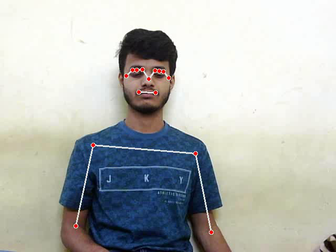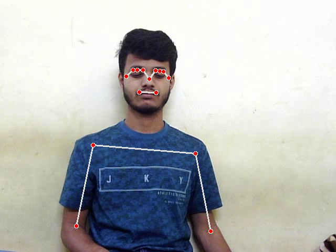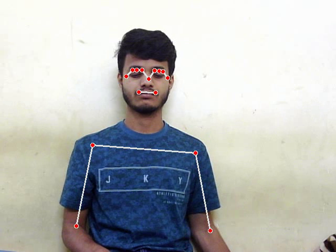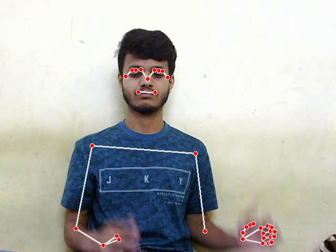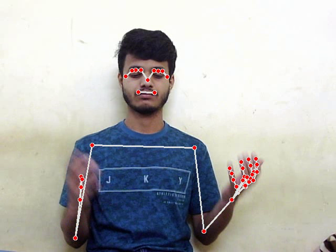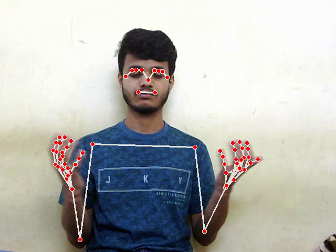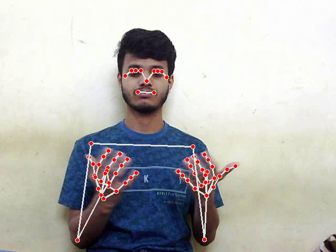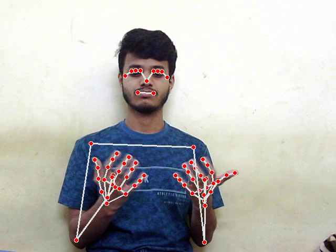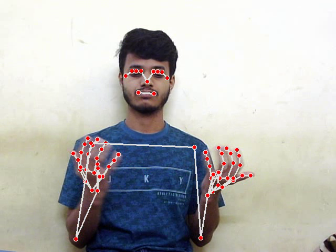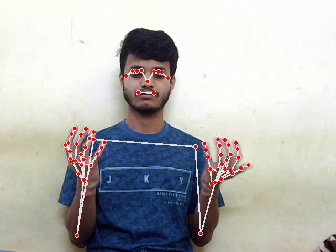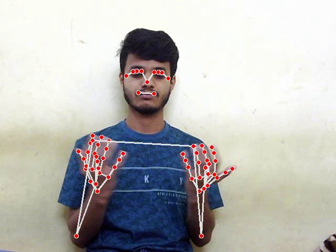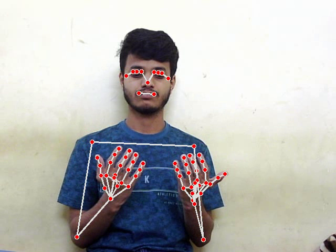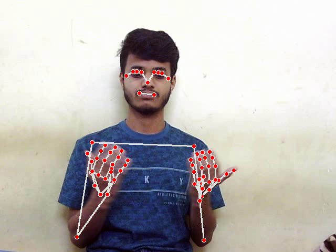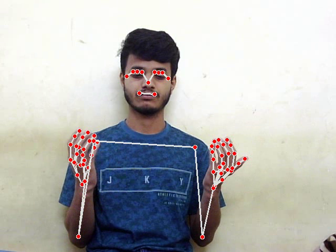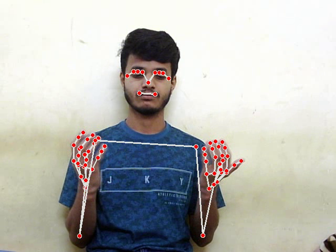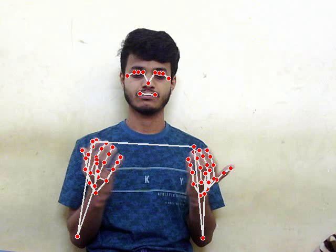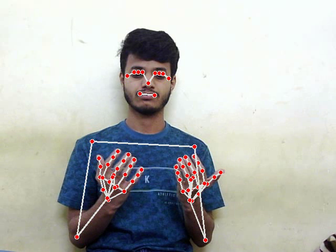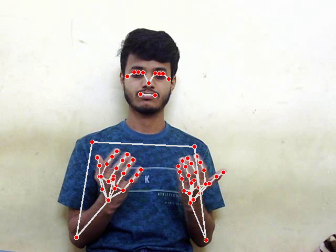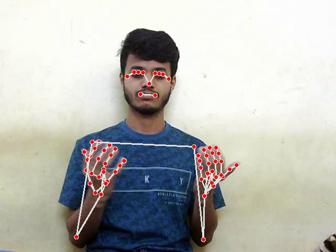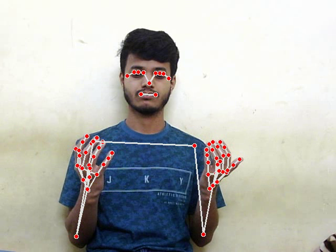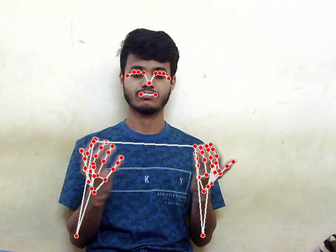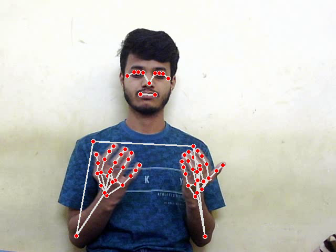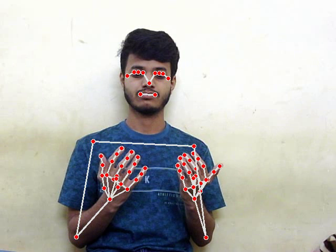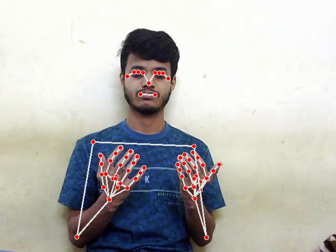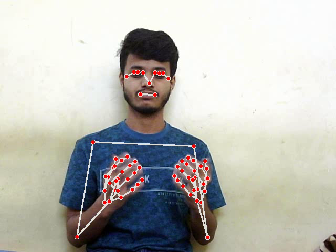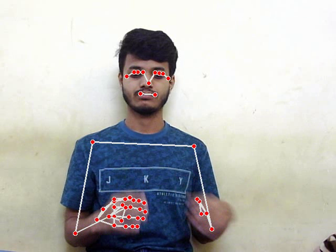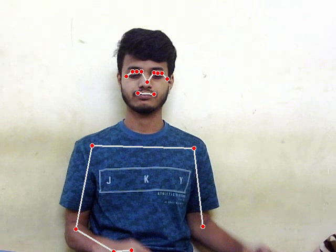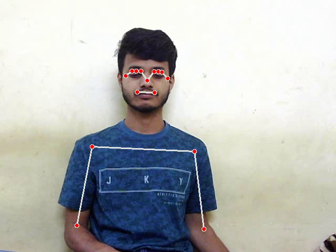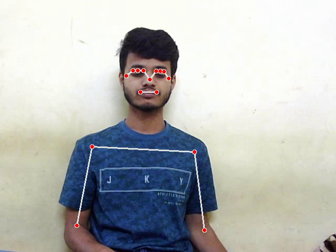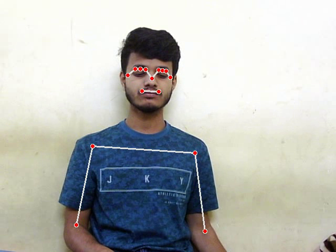what